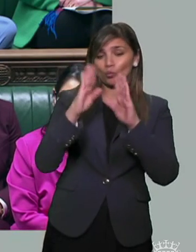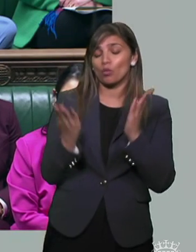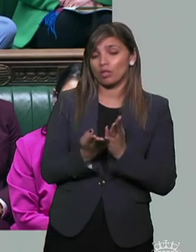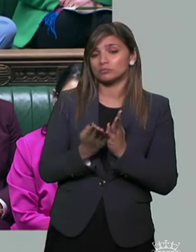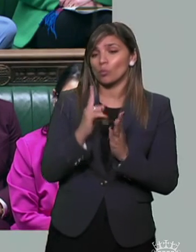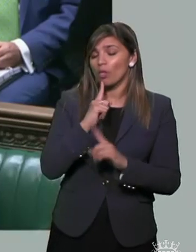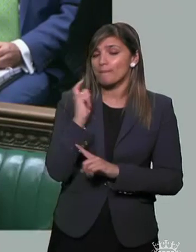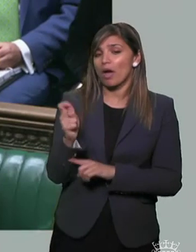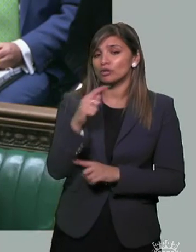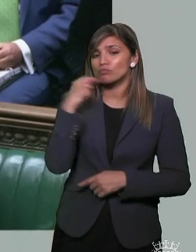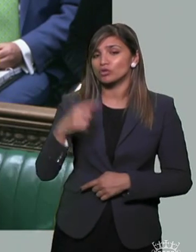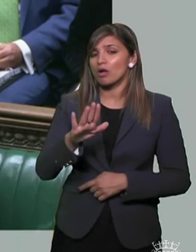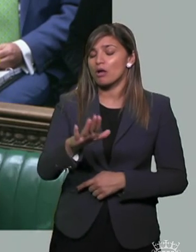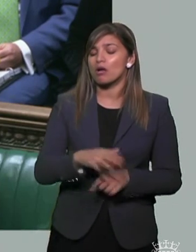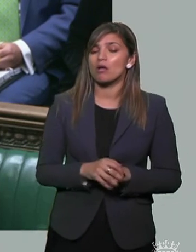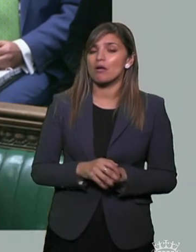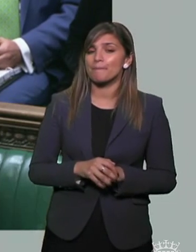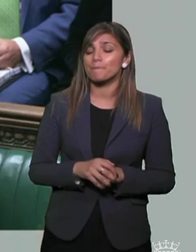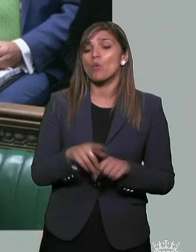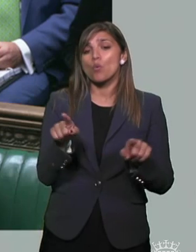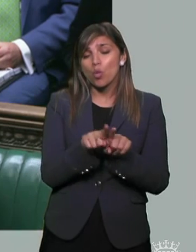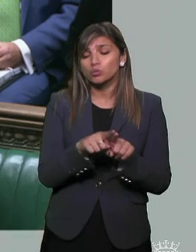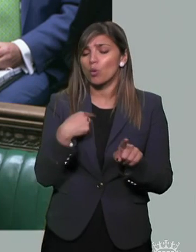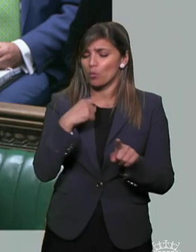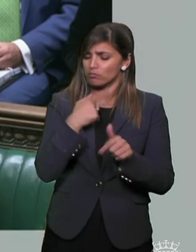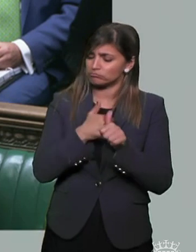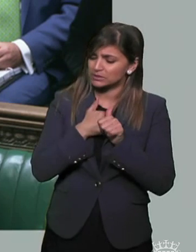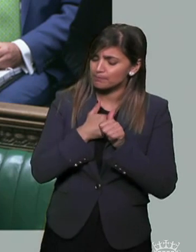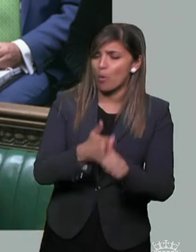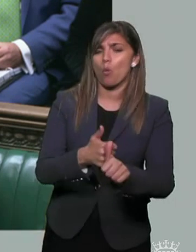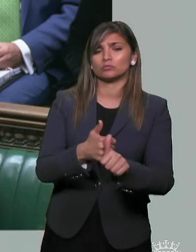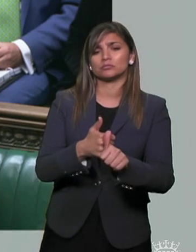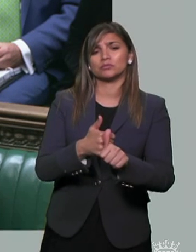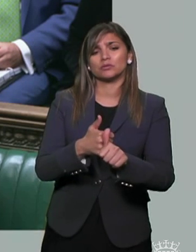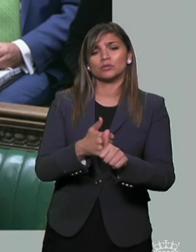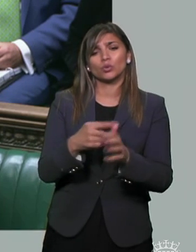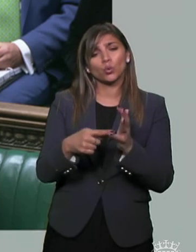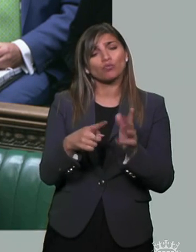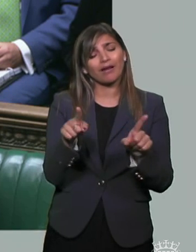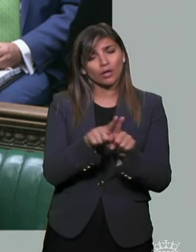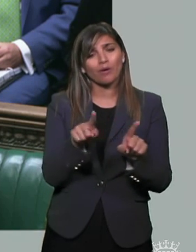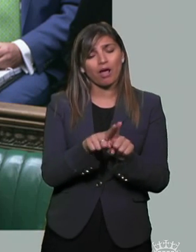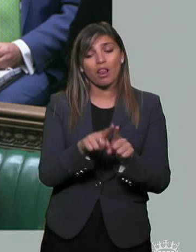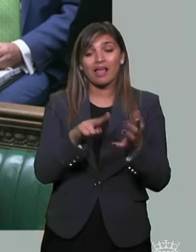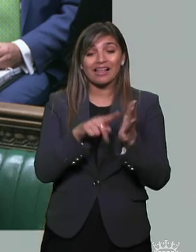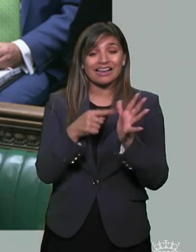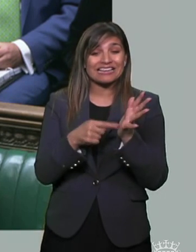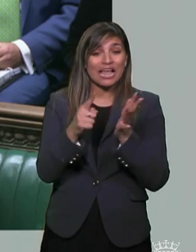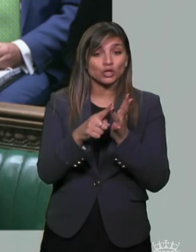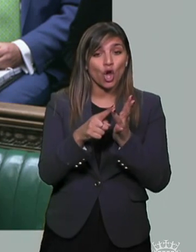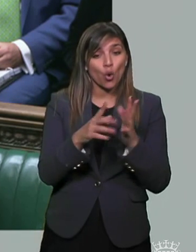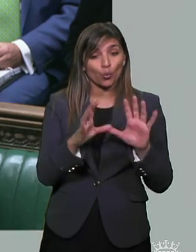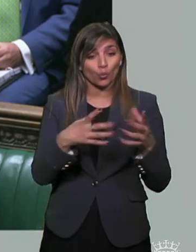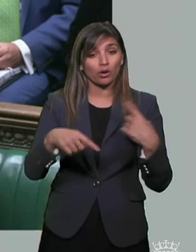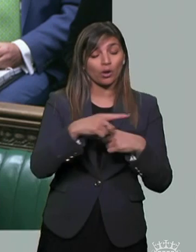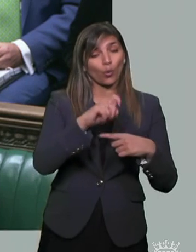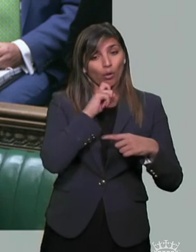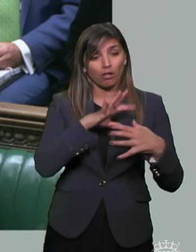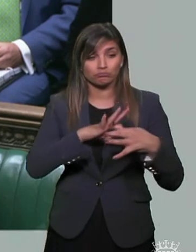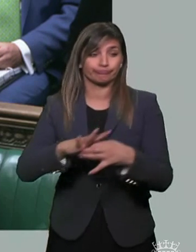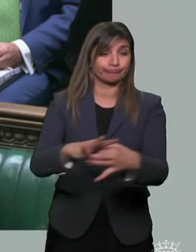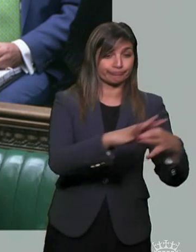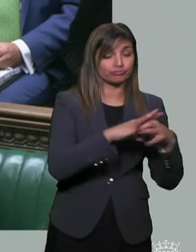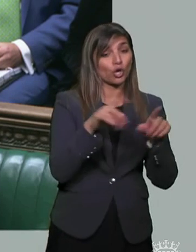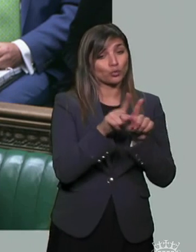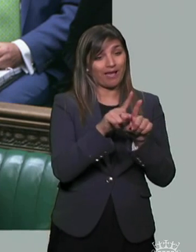Of course, there would also be support for Ukraine, and there would inevitably be a build-up of NATO forces in the periphery regions.